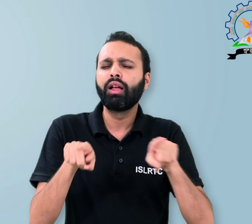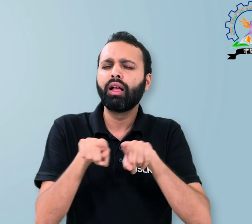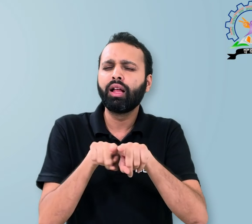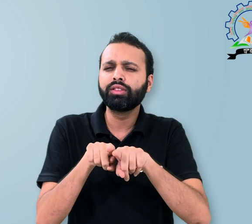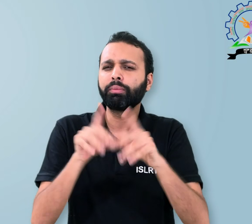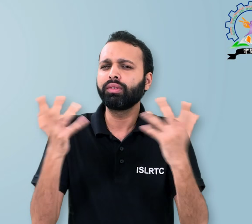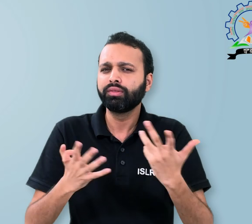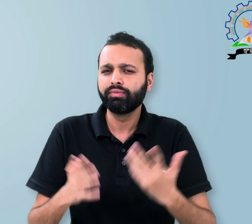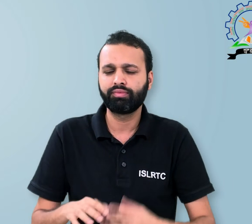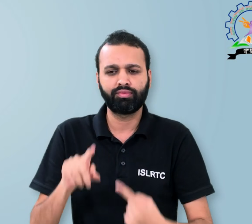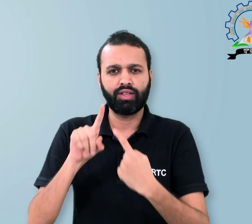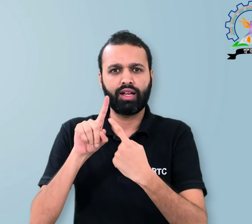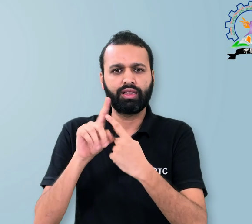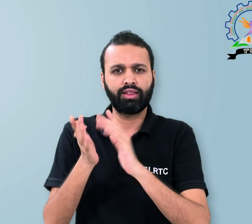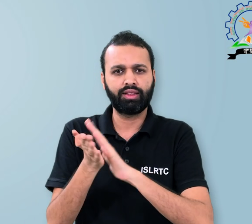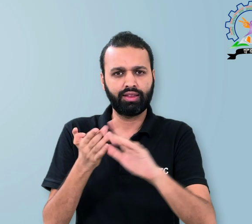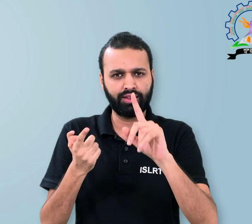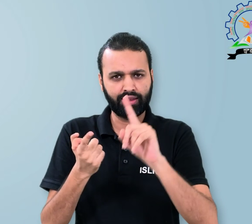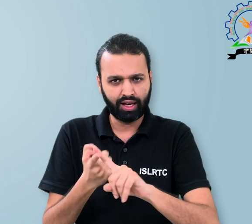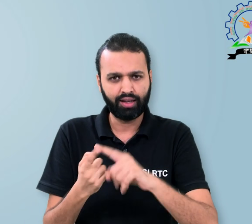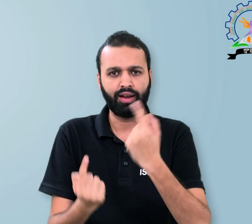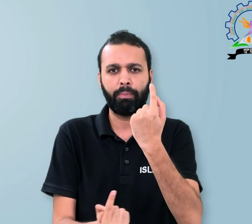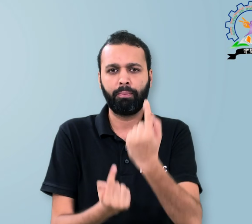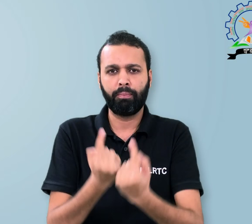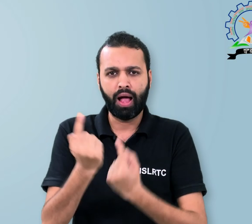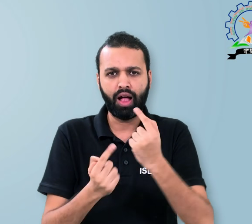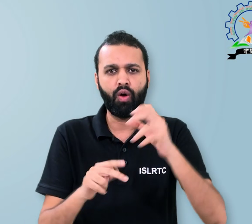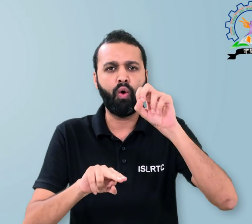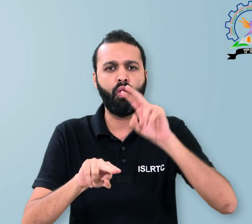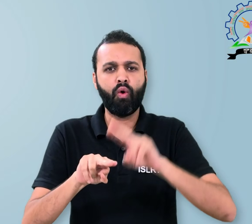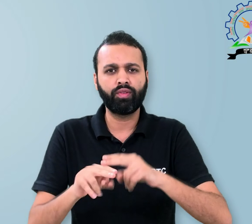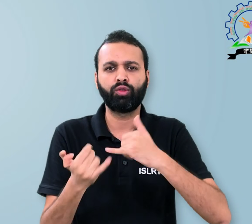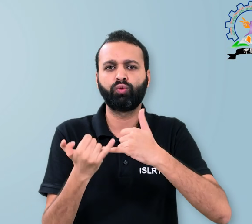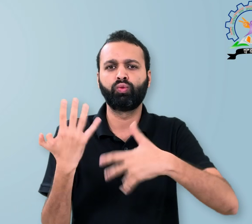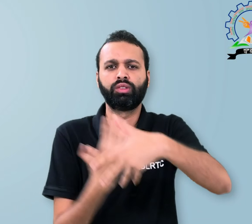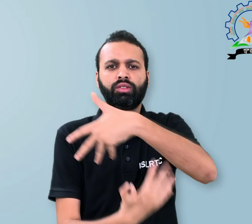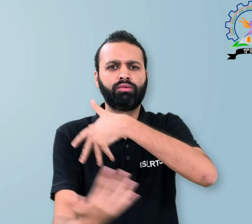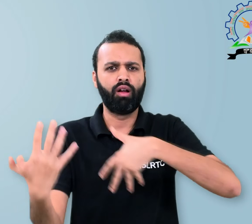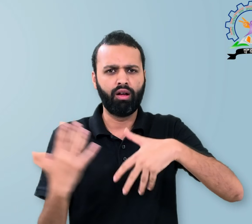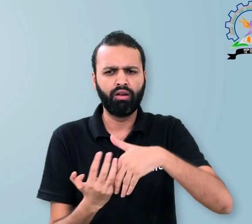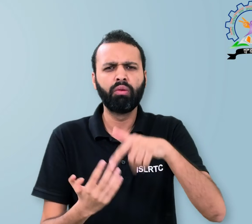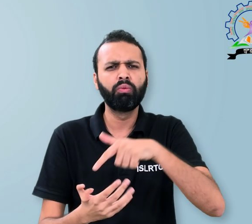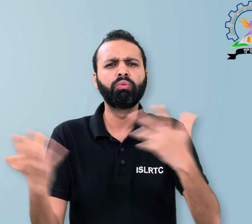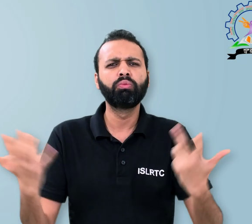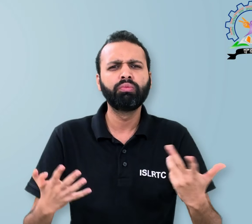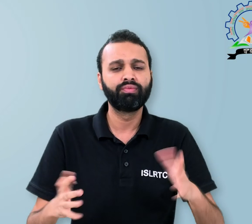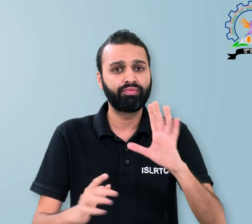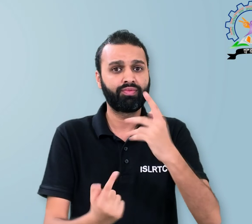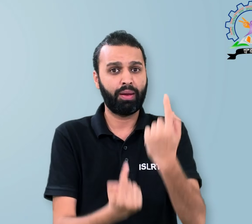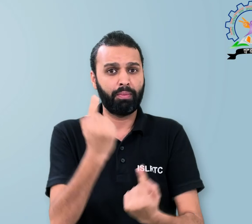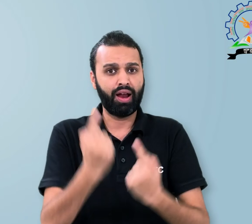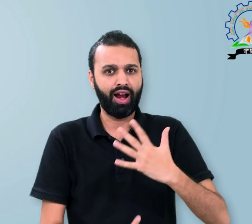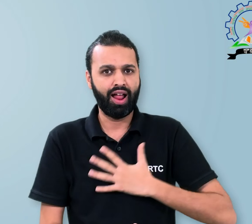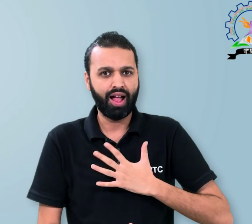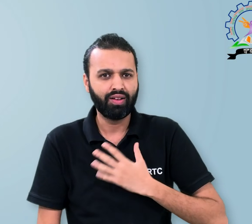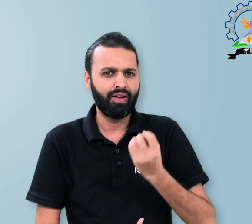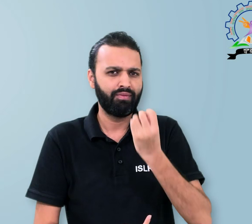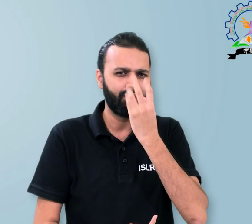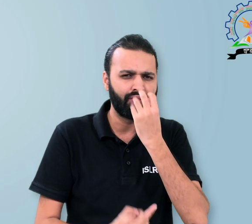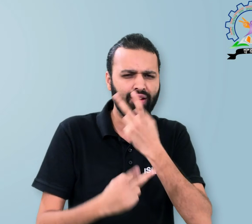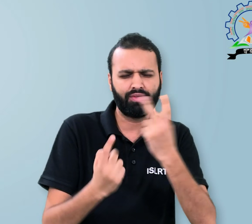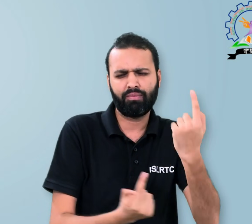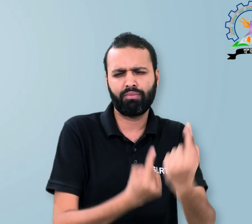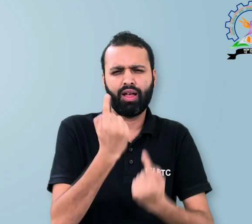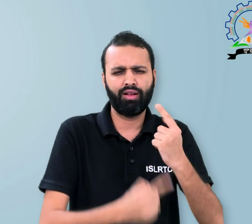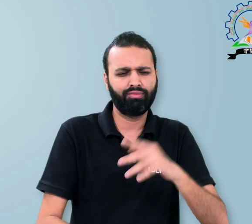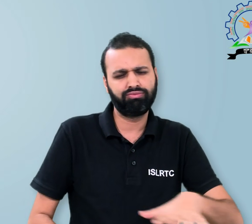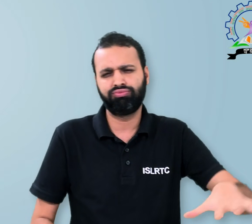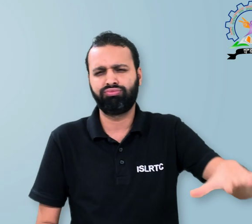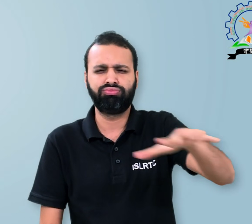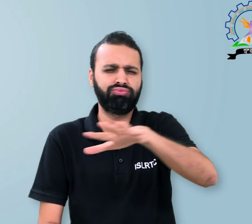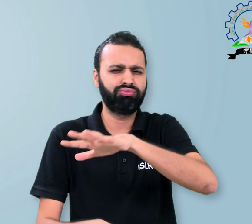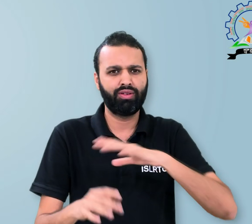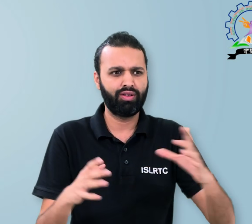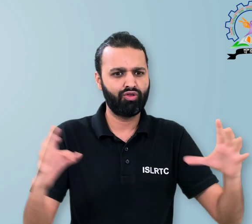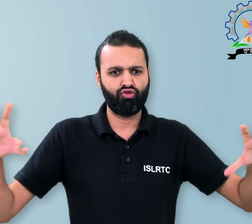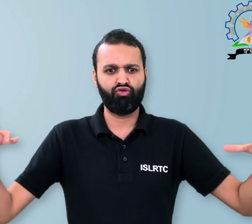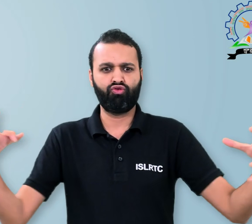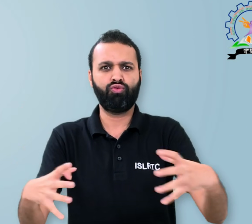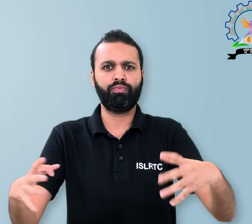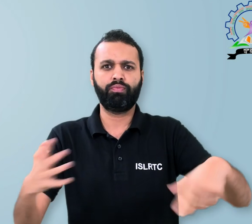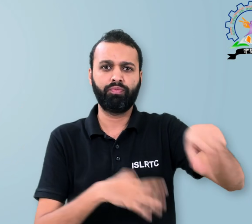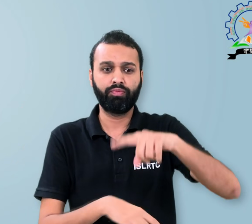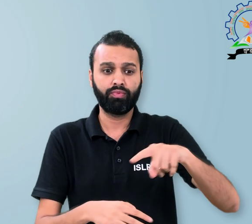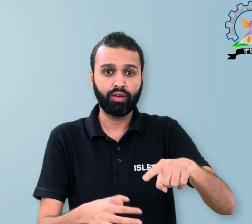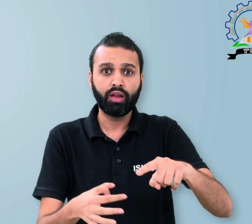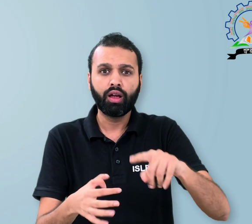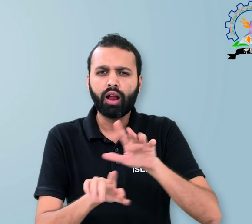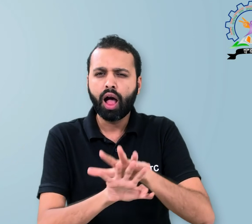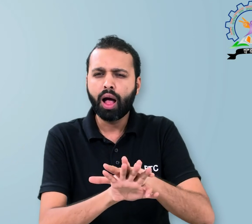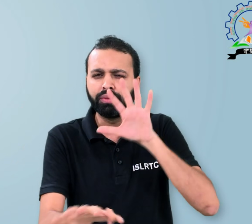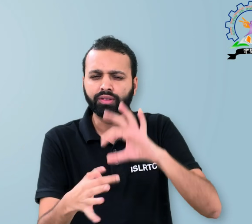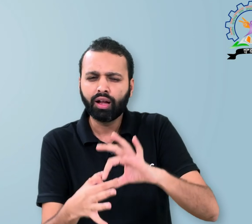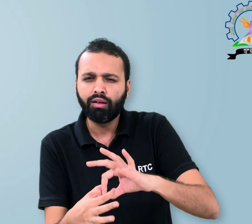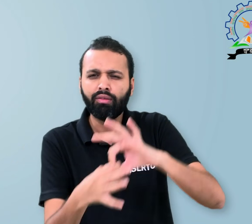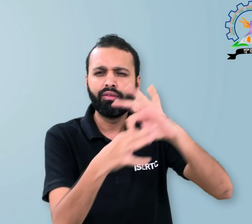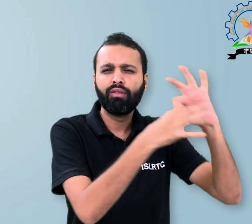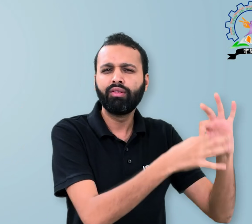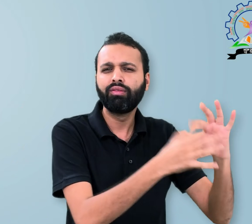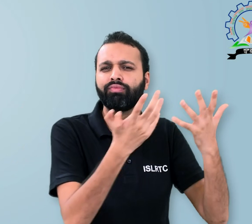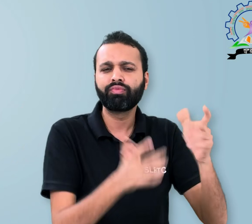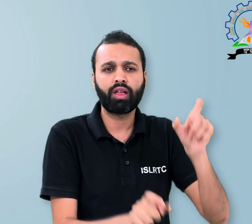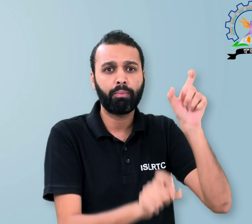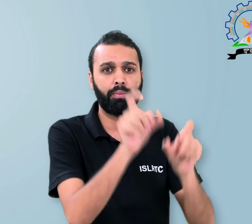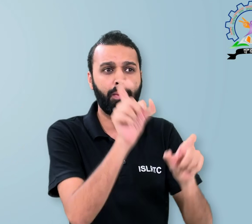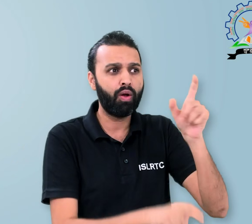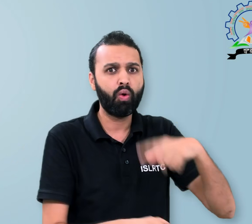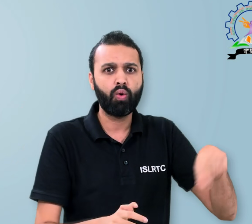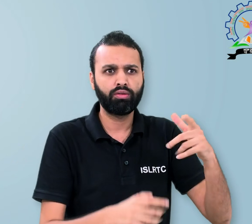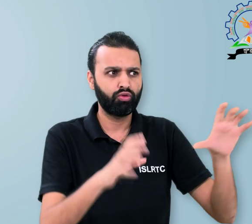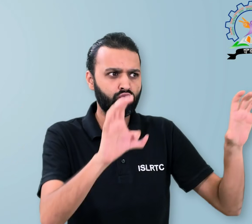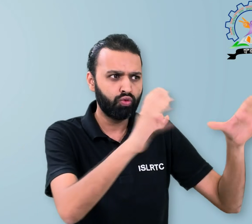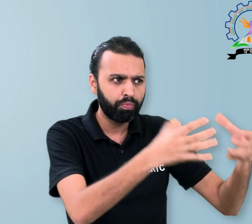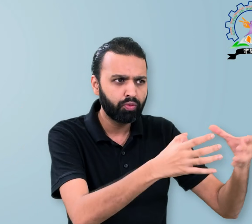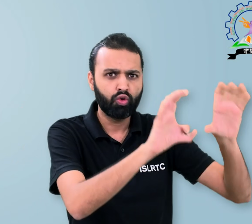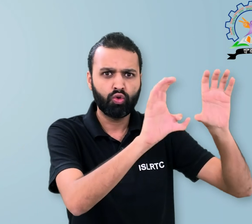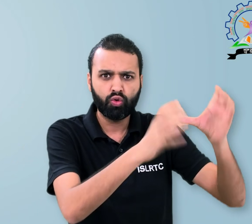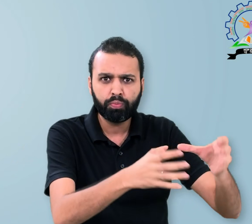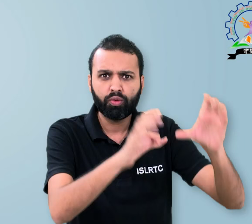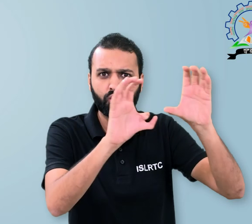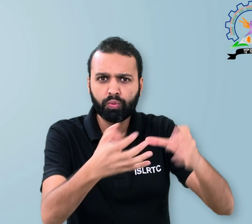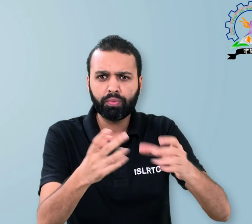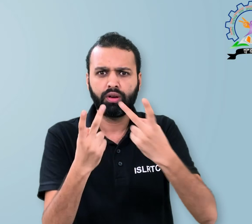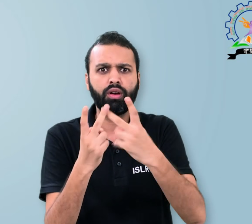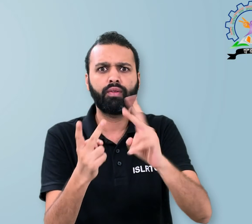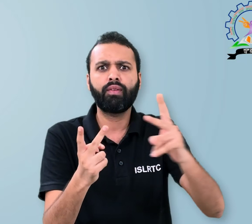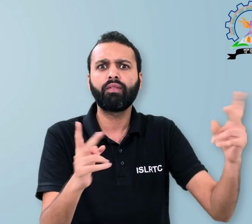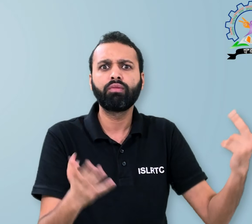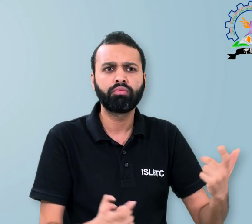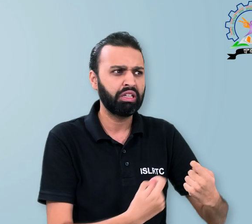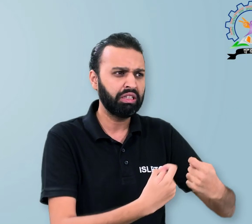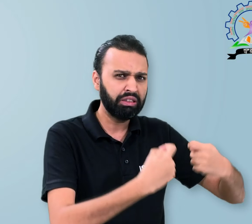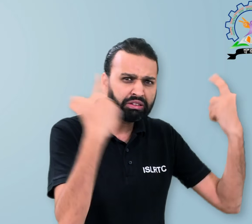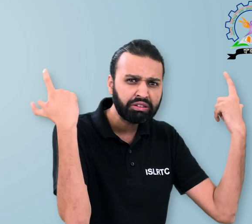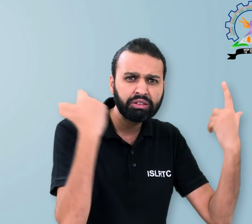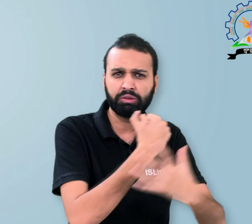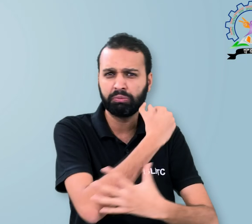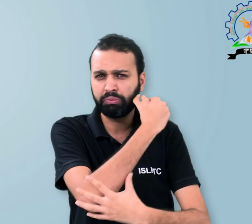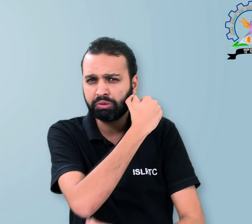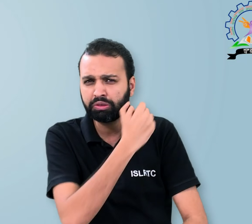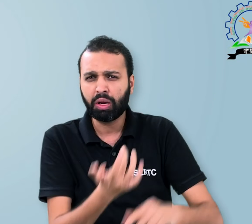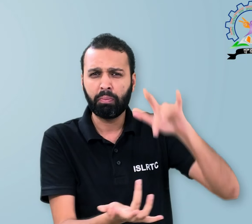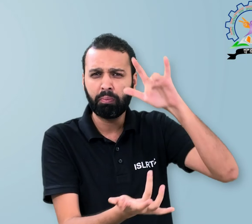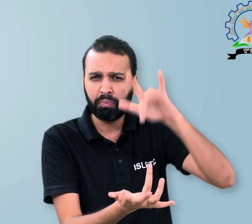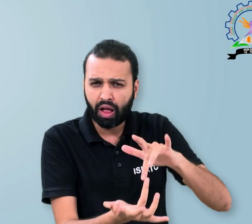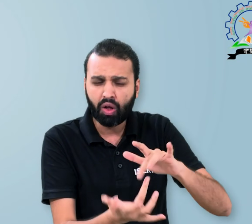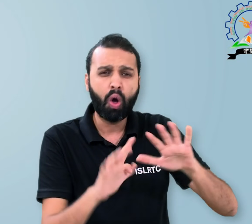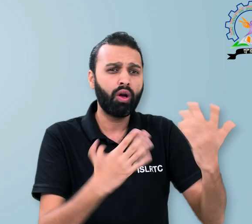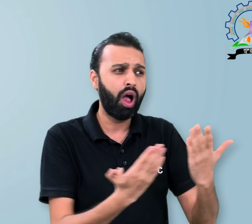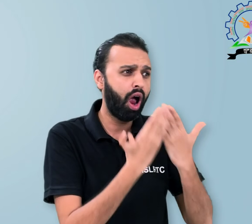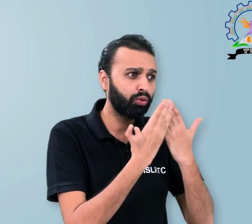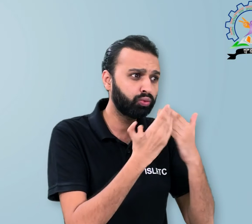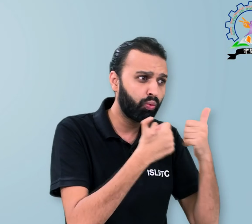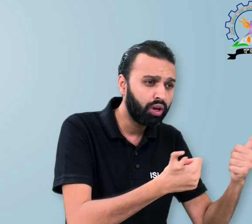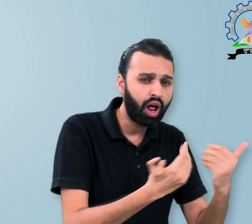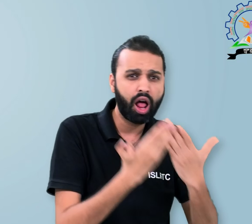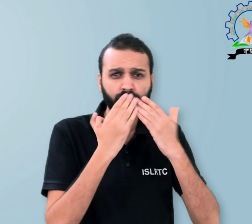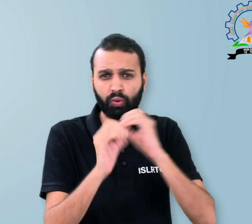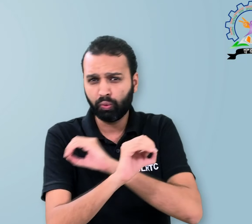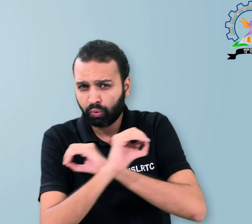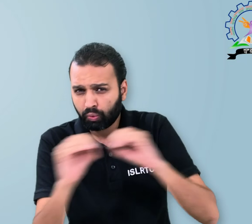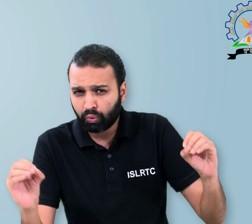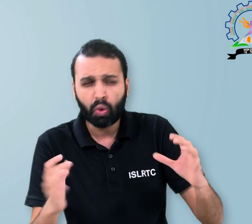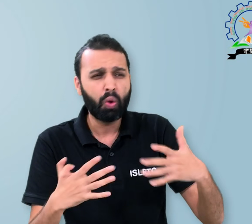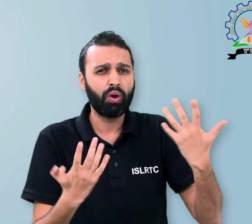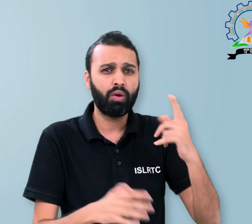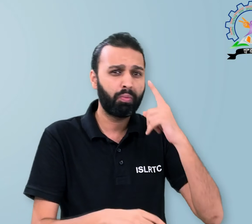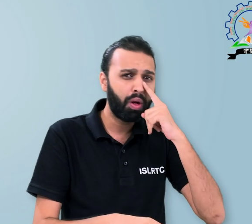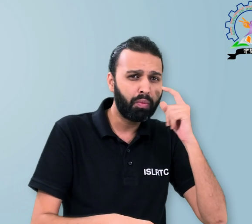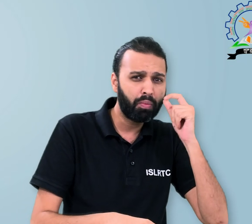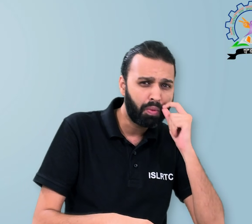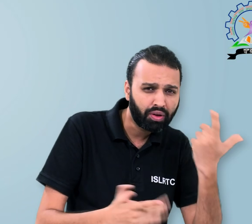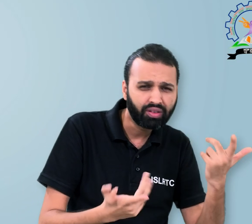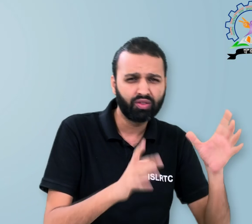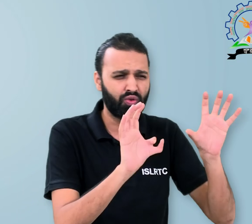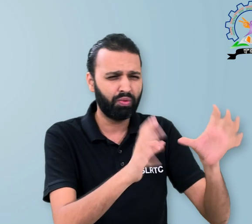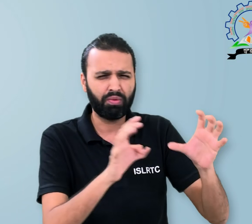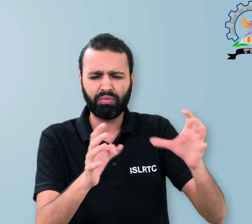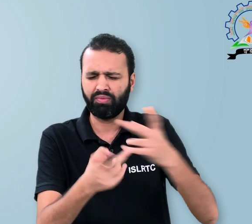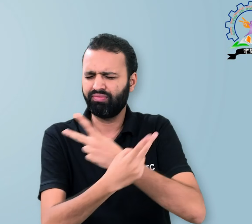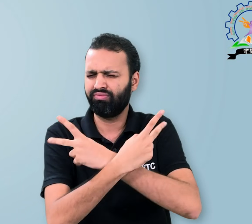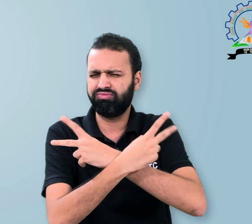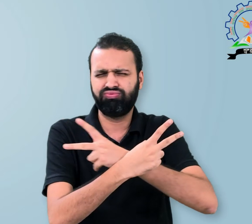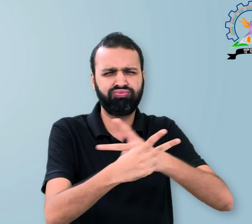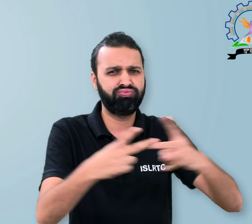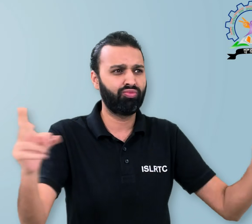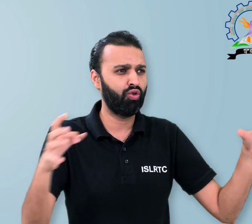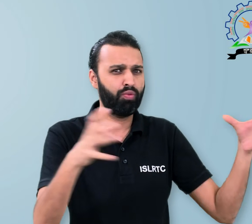For example , in The Garden of Society, the plants represent people and communities. Hence the garden and plants is the abstract representation of people, their social status and the role they play in society.